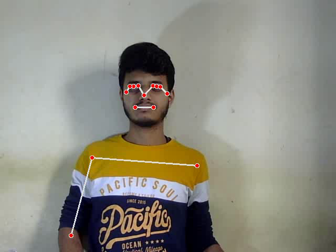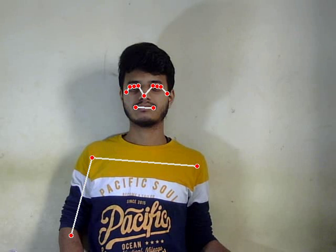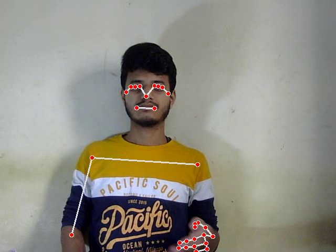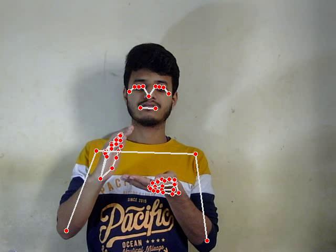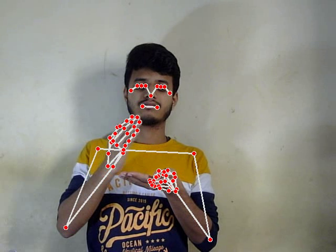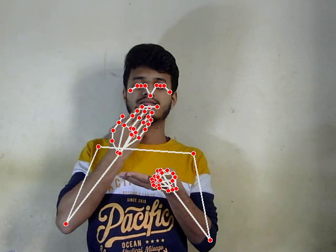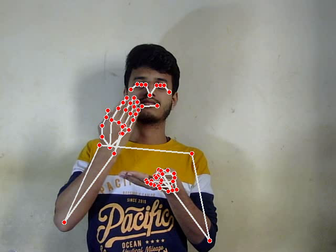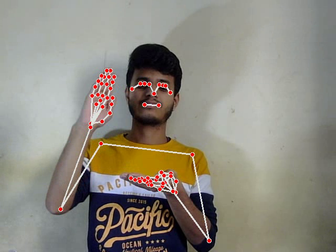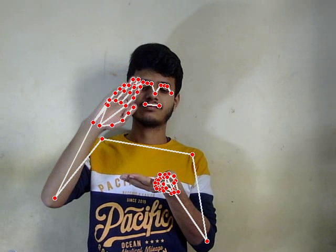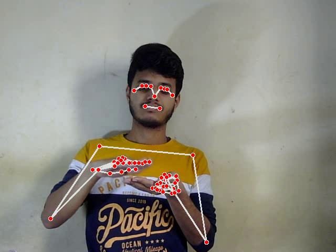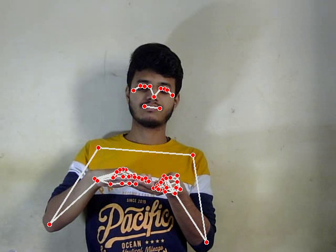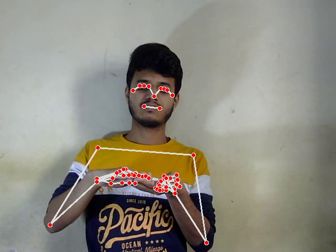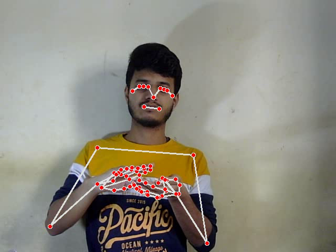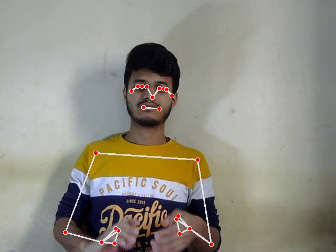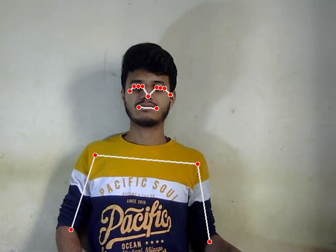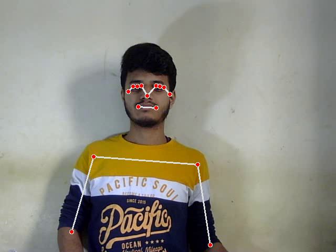bad